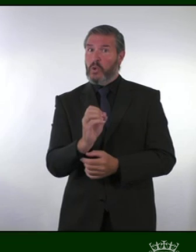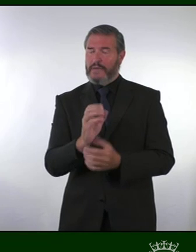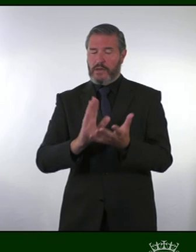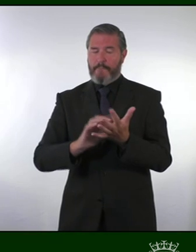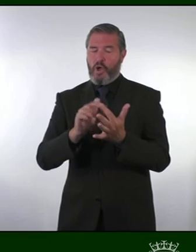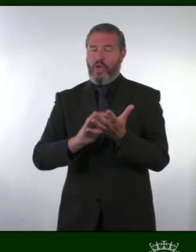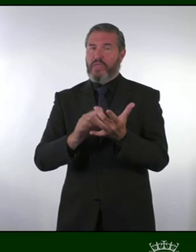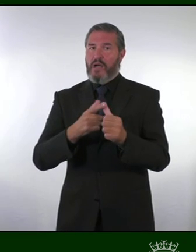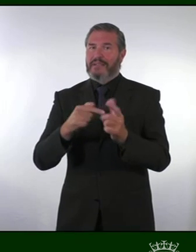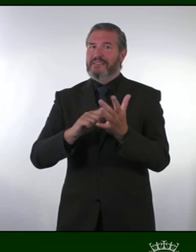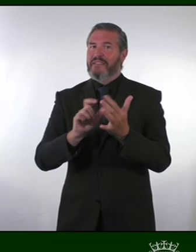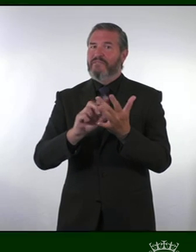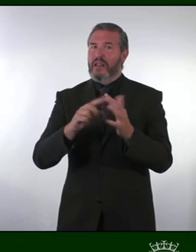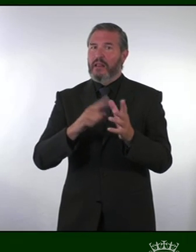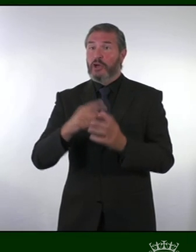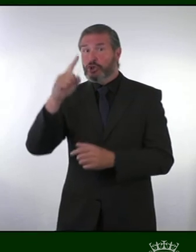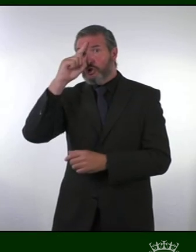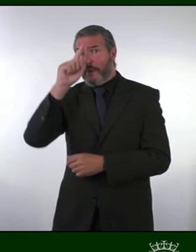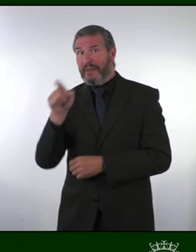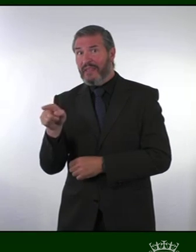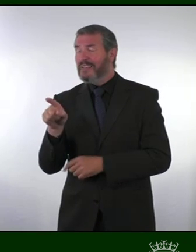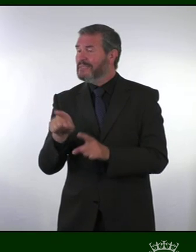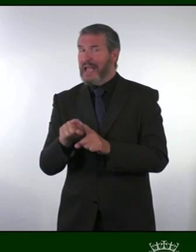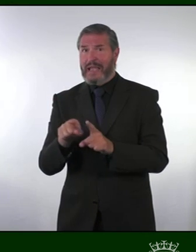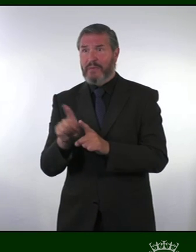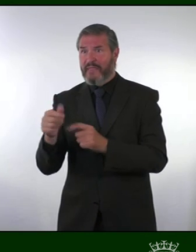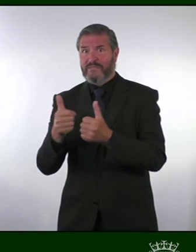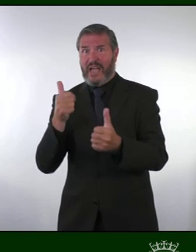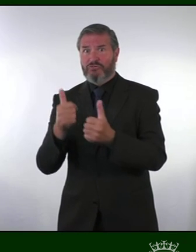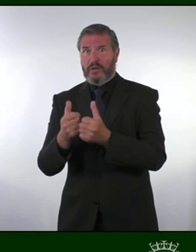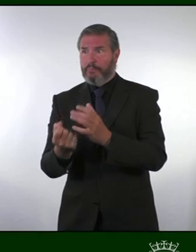A plant in Germany has also seen 1,500 workers test positive.